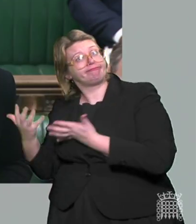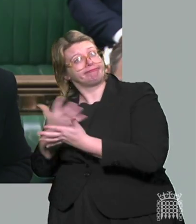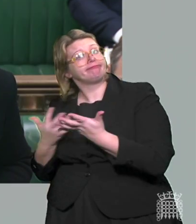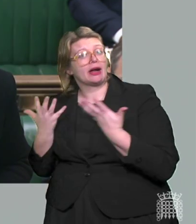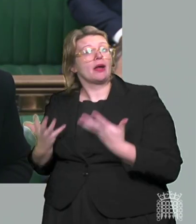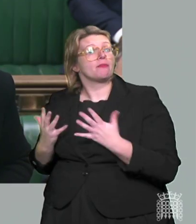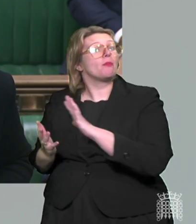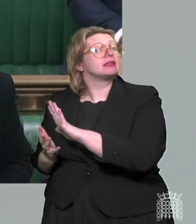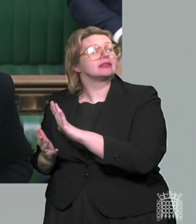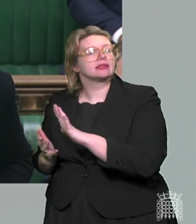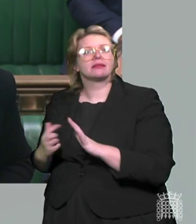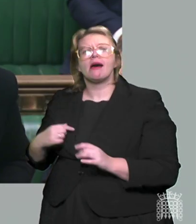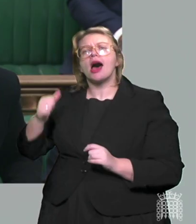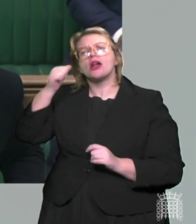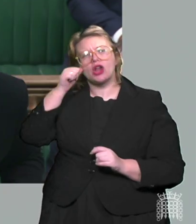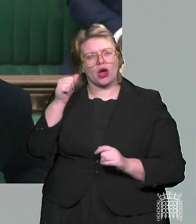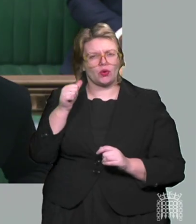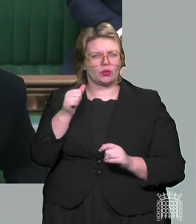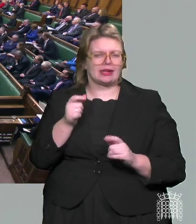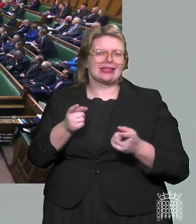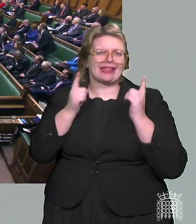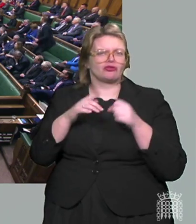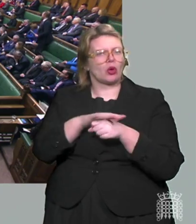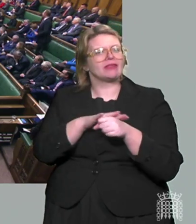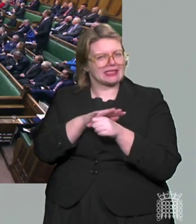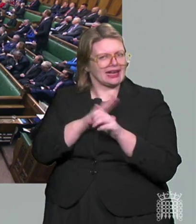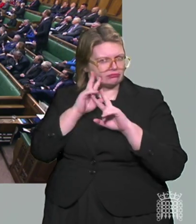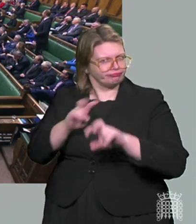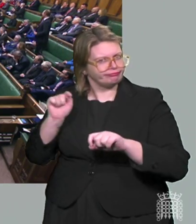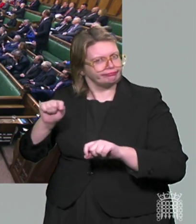I know that the Secretary of State for Business, Energy and Industrial Strategy is very involved in that.